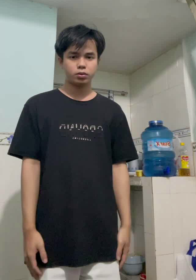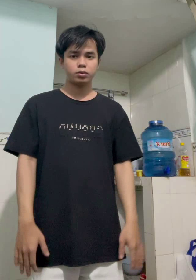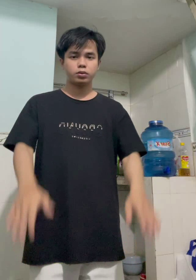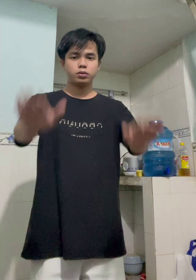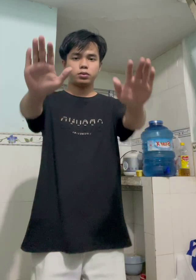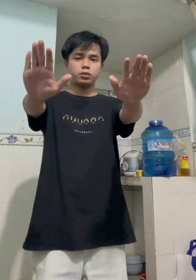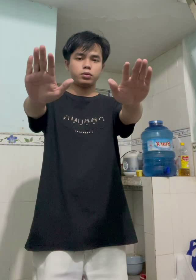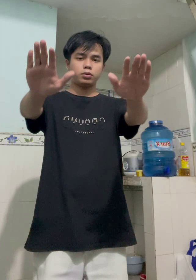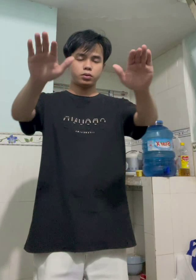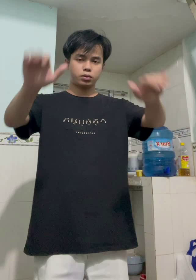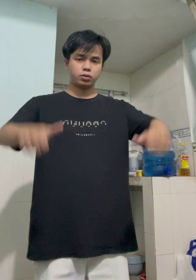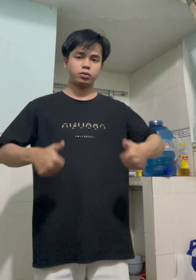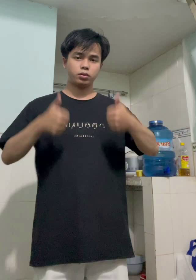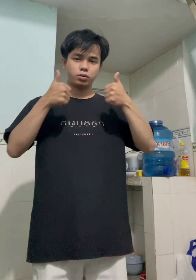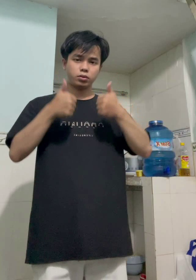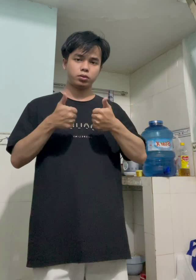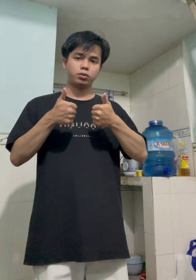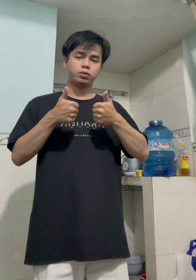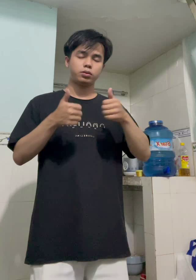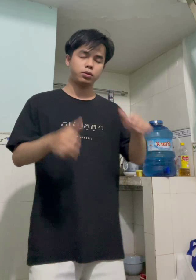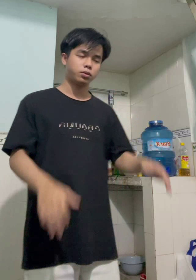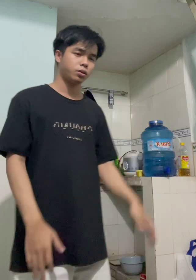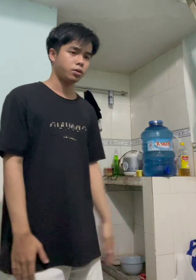tuyet voi